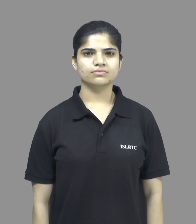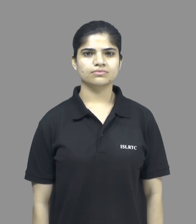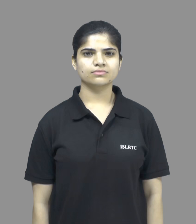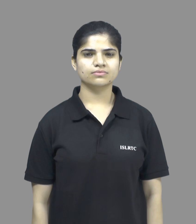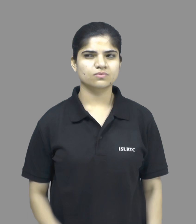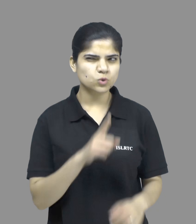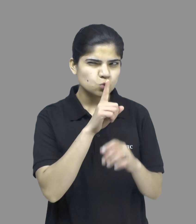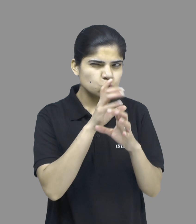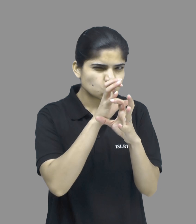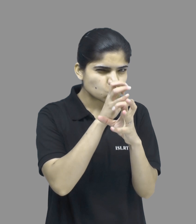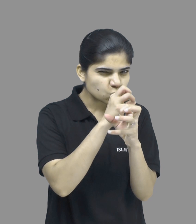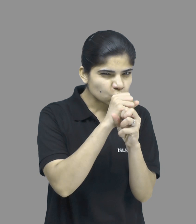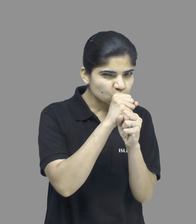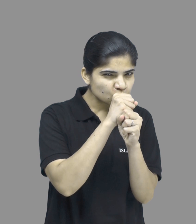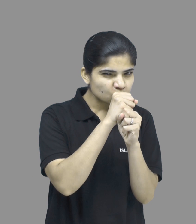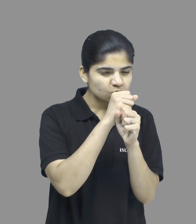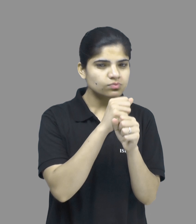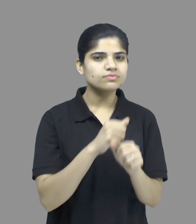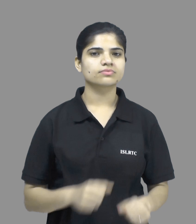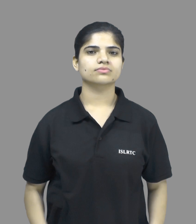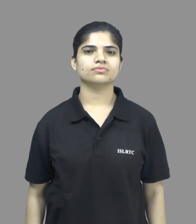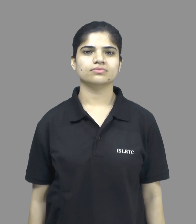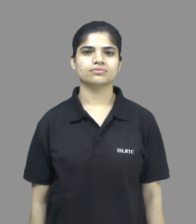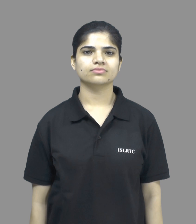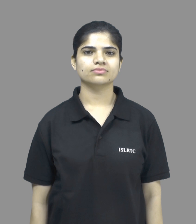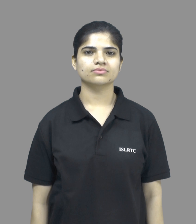Secret